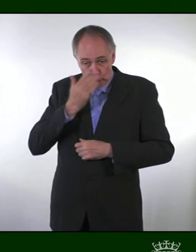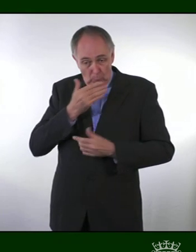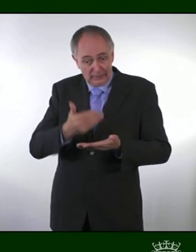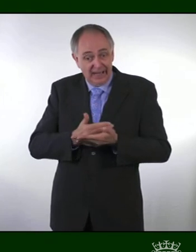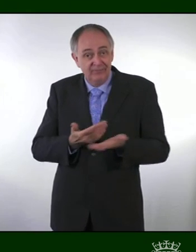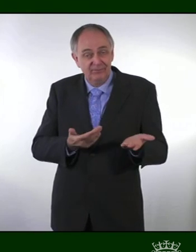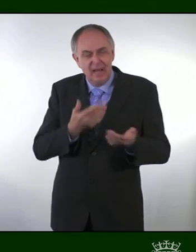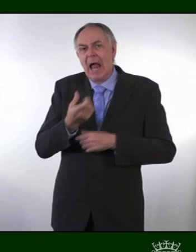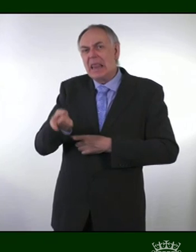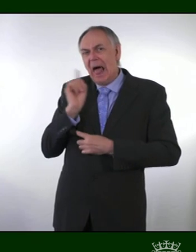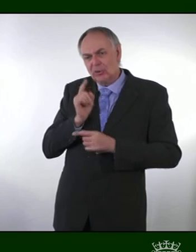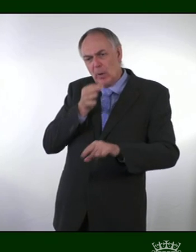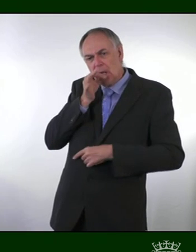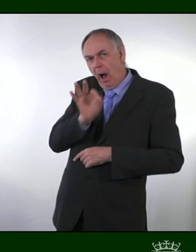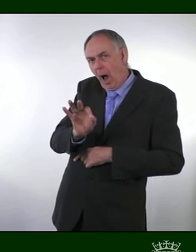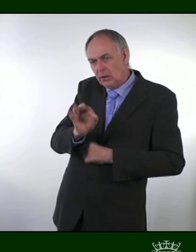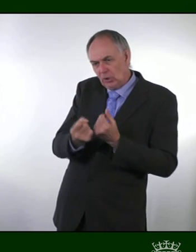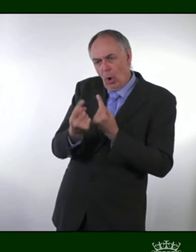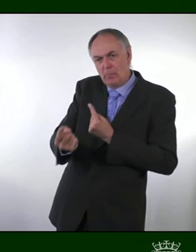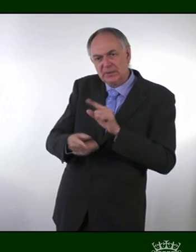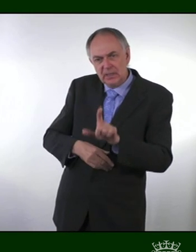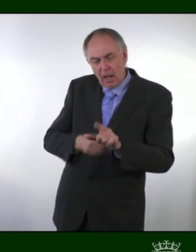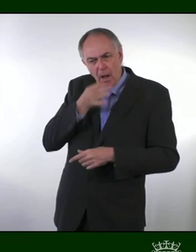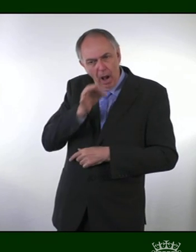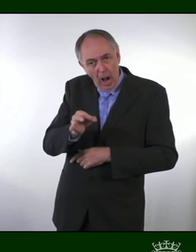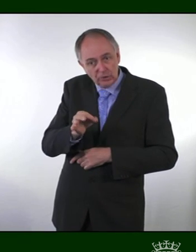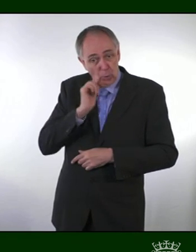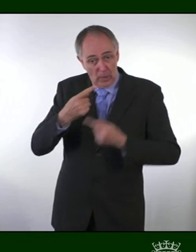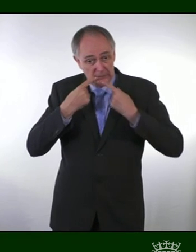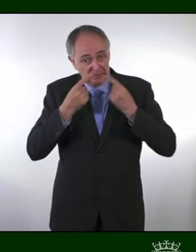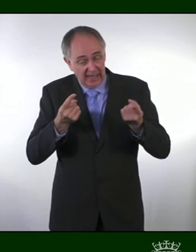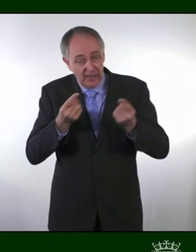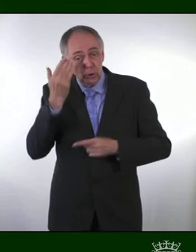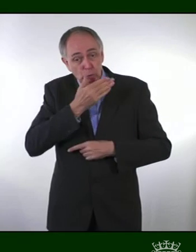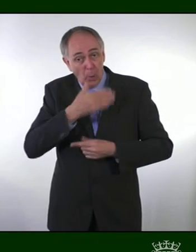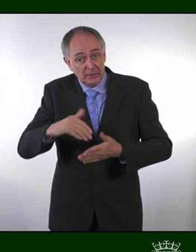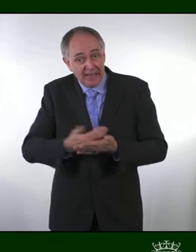Last week, I asked him whether he would say publicly that schools were safe to go back to.